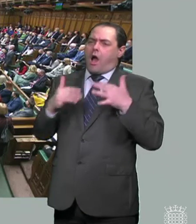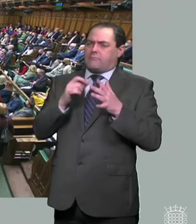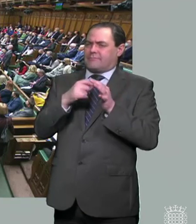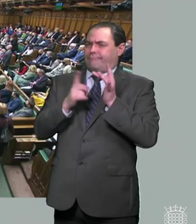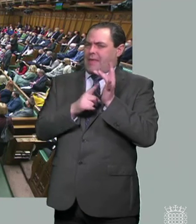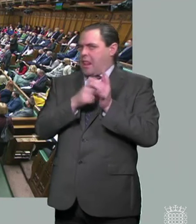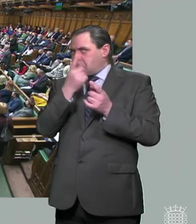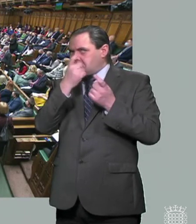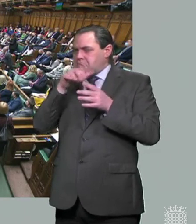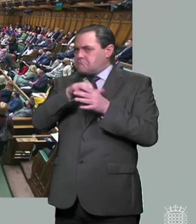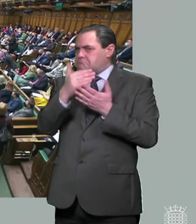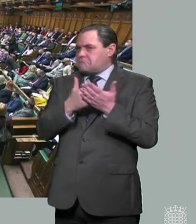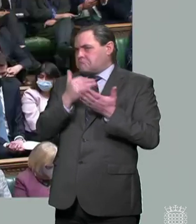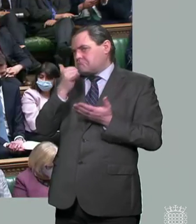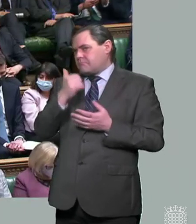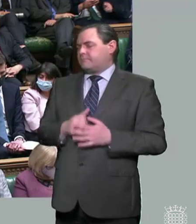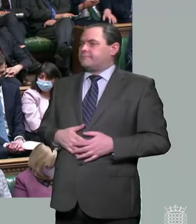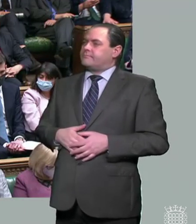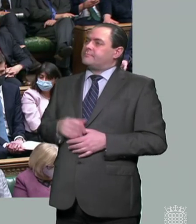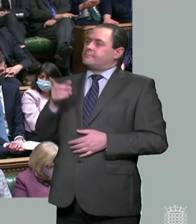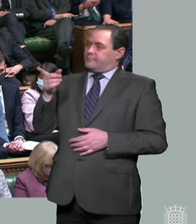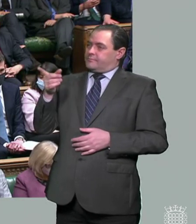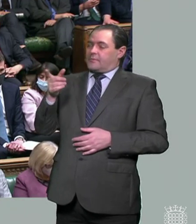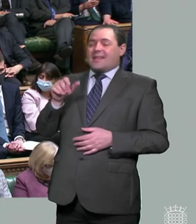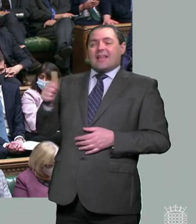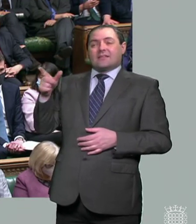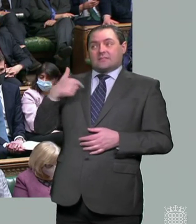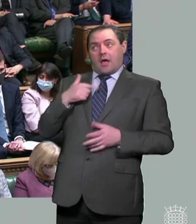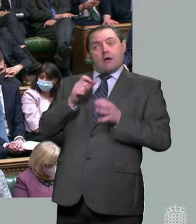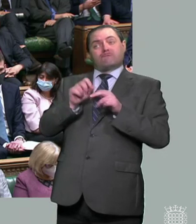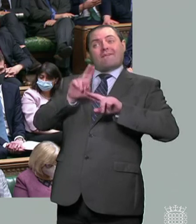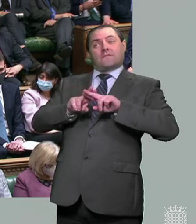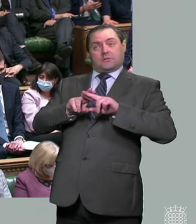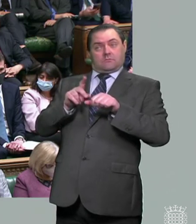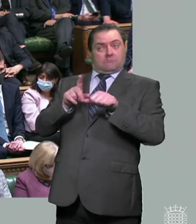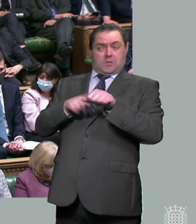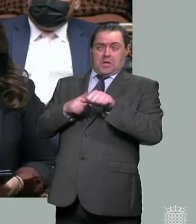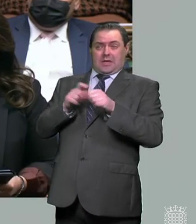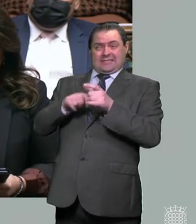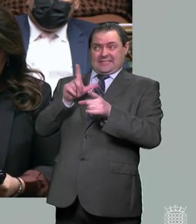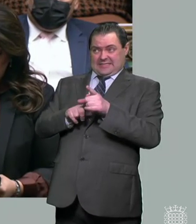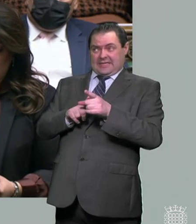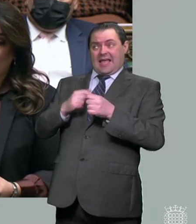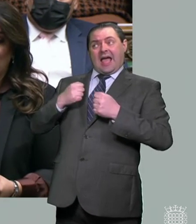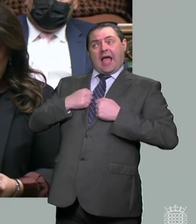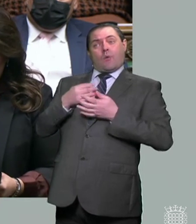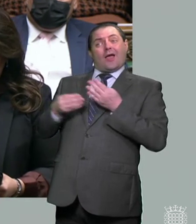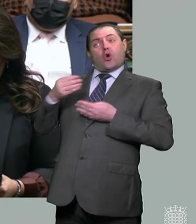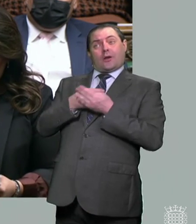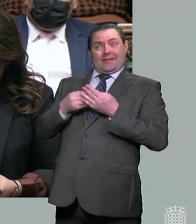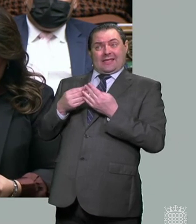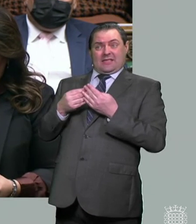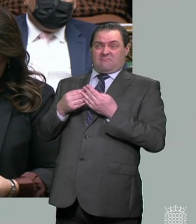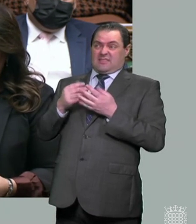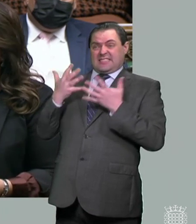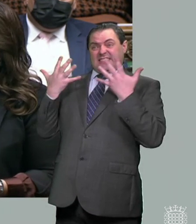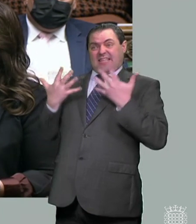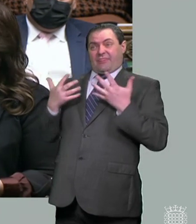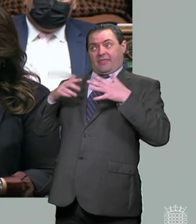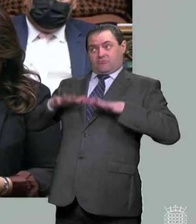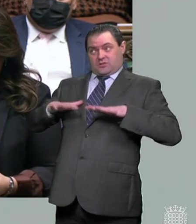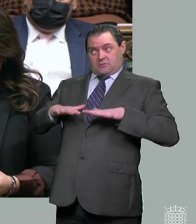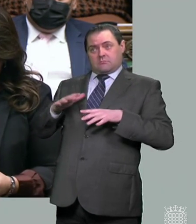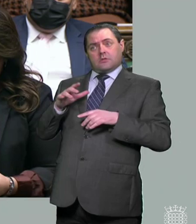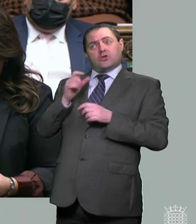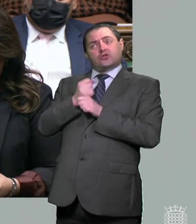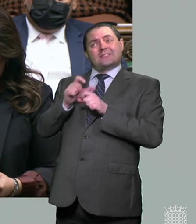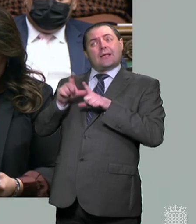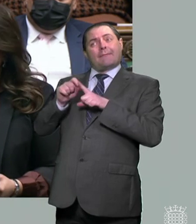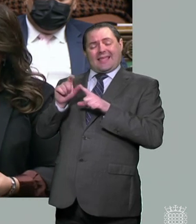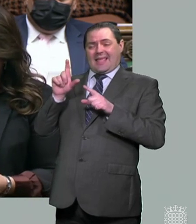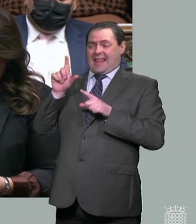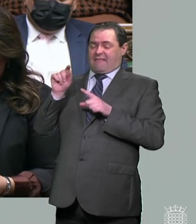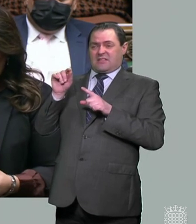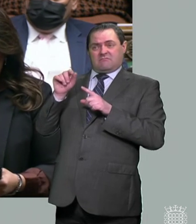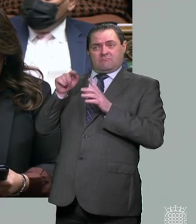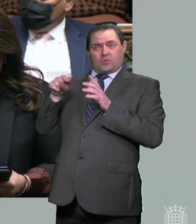7. Bradford is the UK’s youngest city and has the 10th largest city economy, with a GDP of £11.6 billion, and is bidding to be the city of culture.